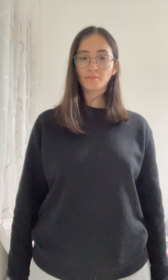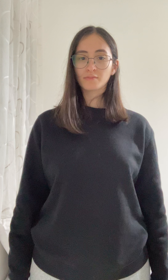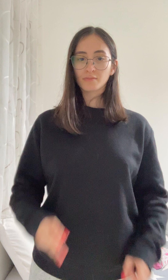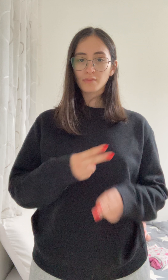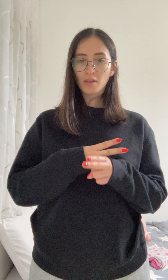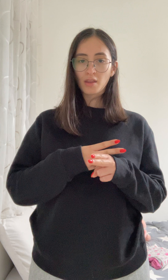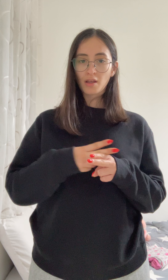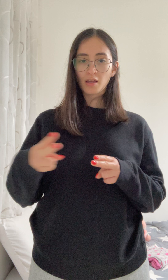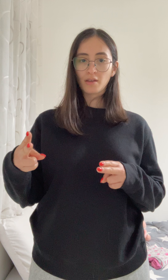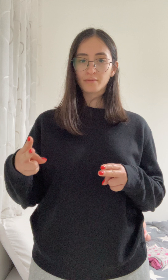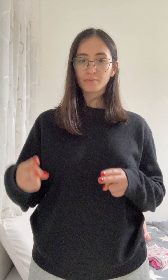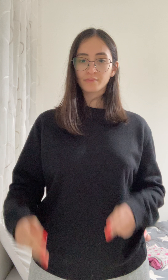נקי